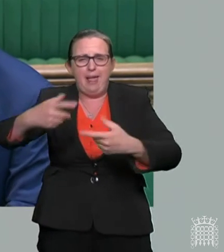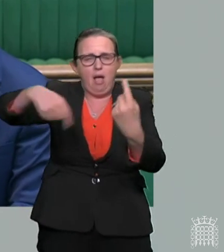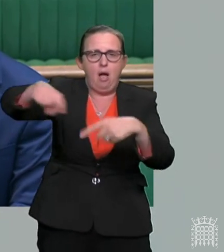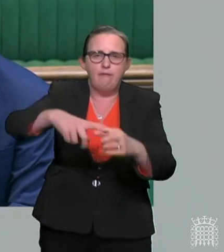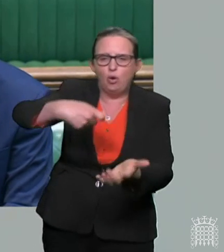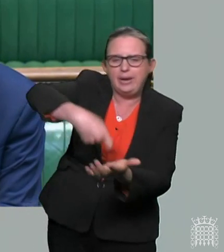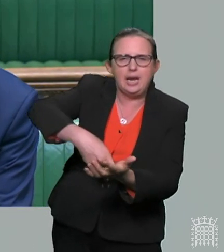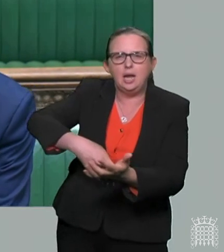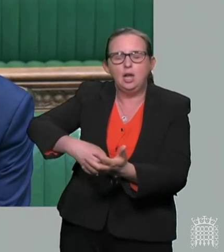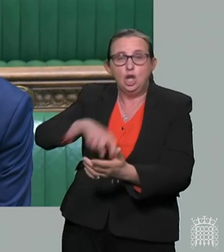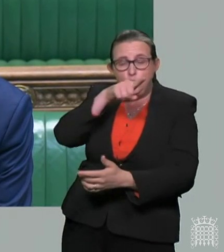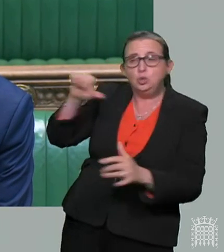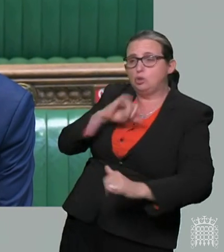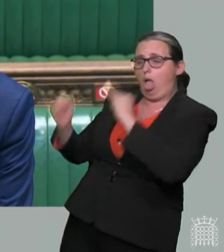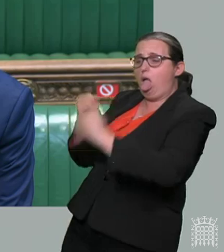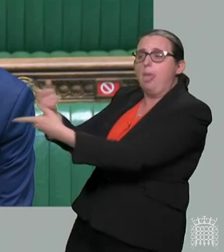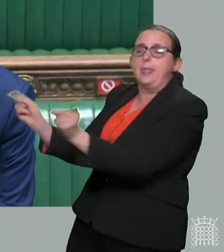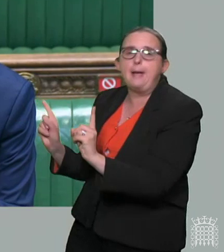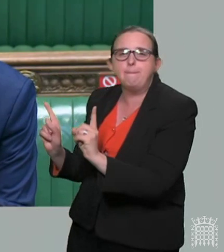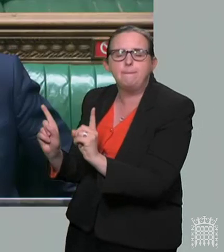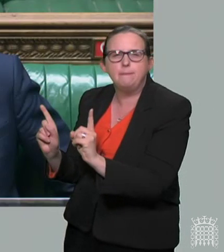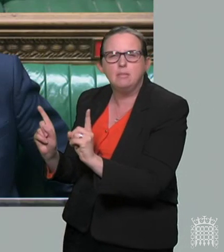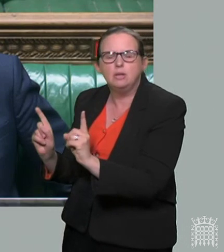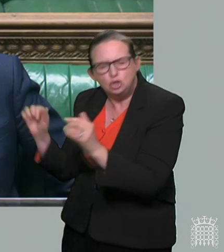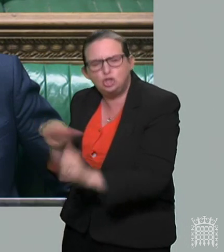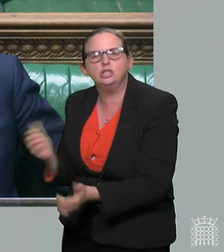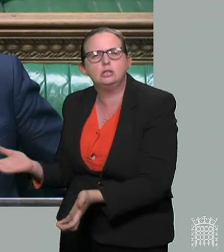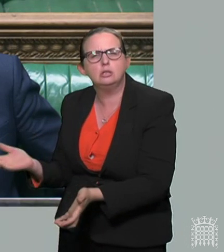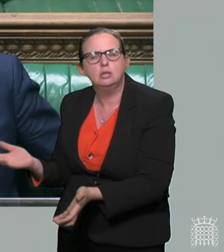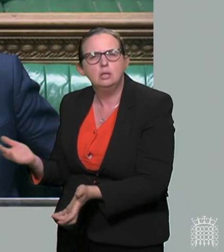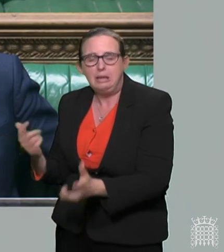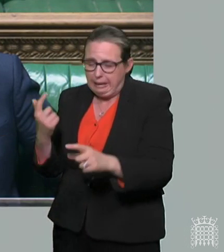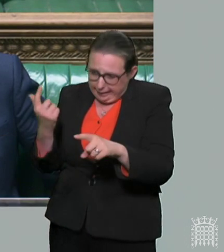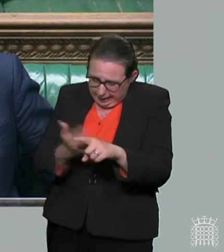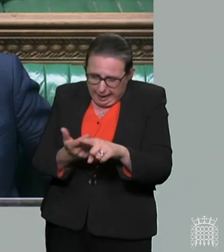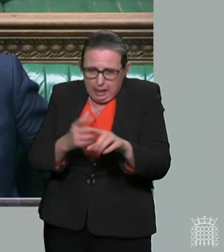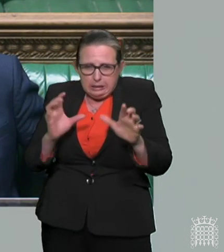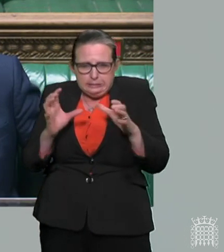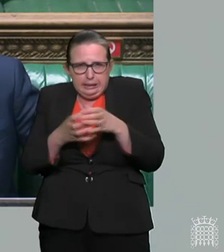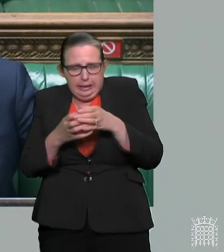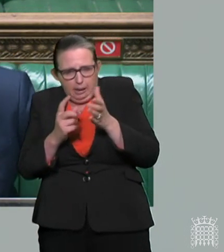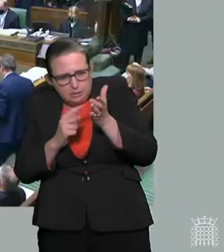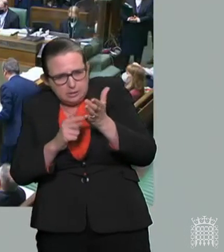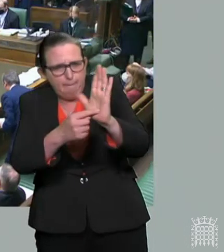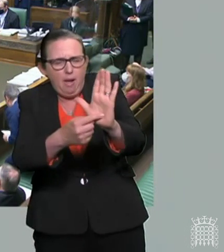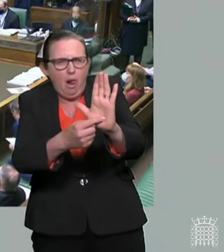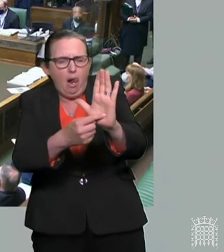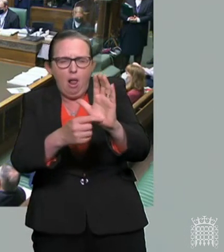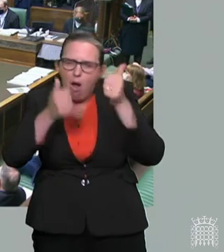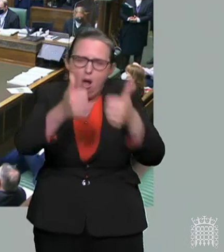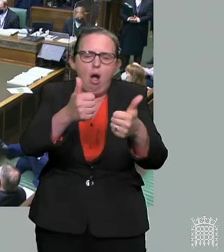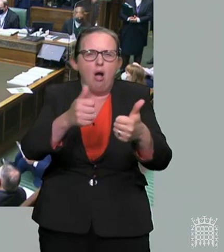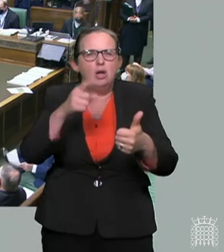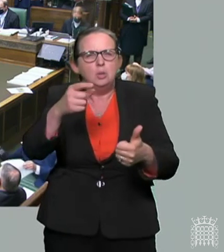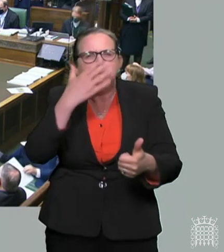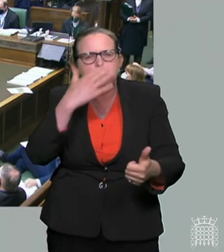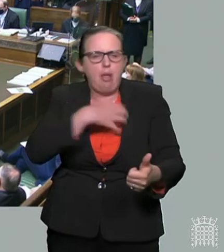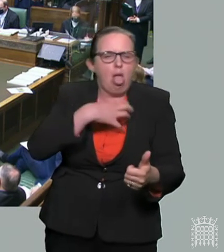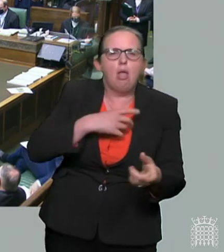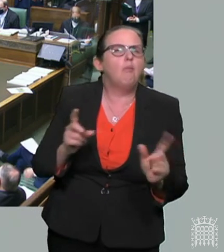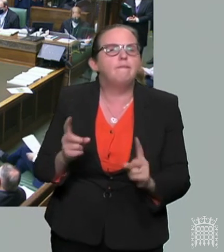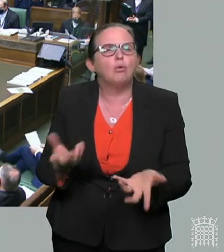What is it that this England team symbolises that this Conservative party is so afraid of?